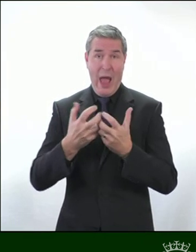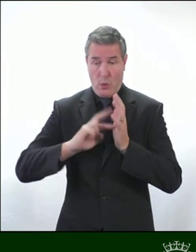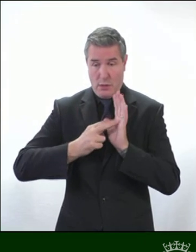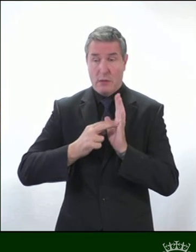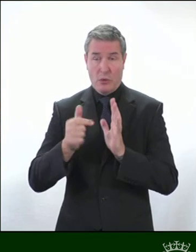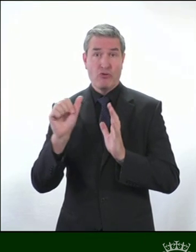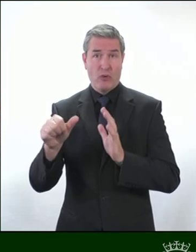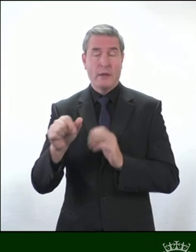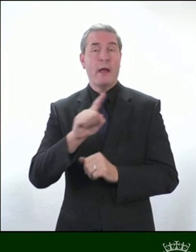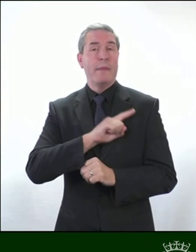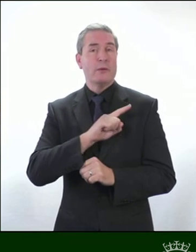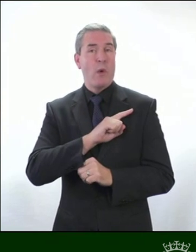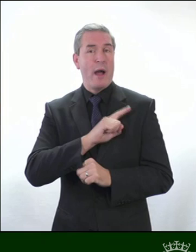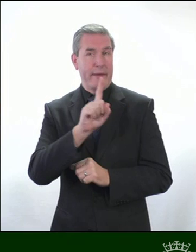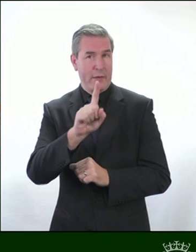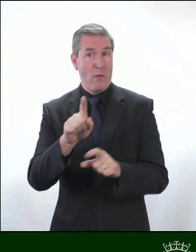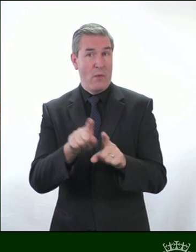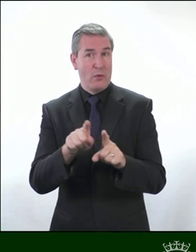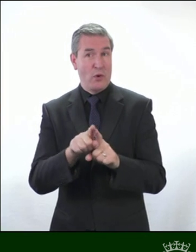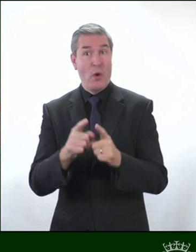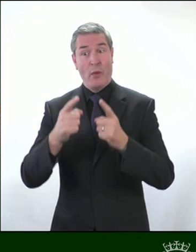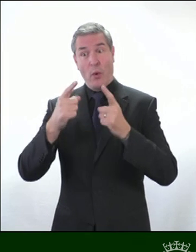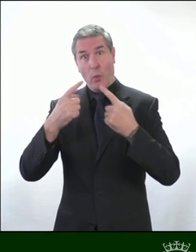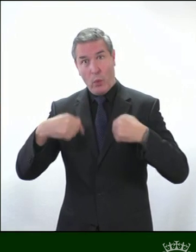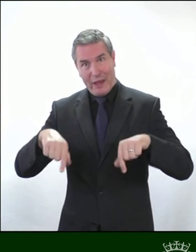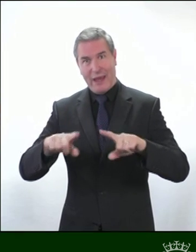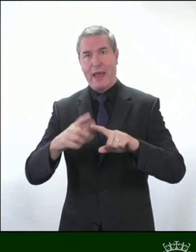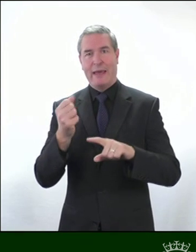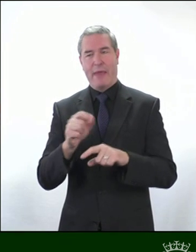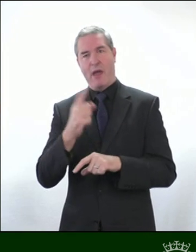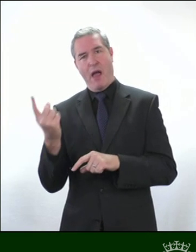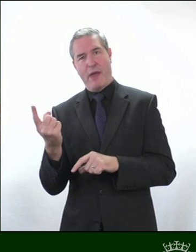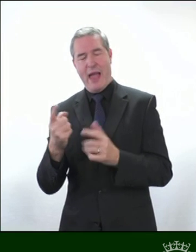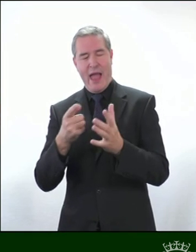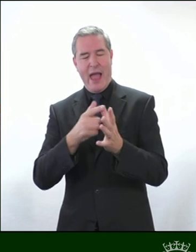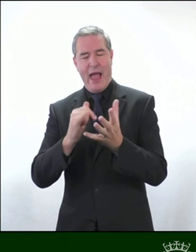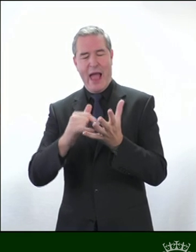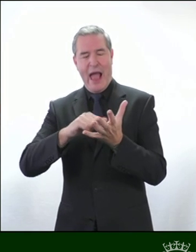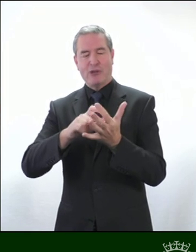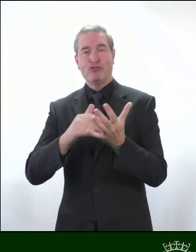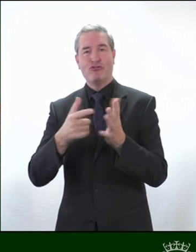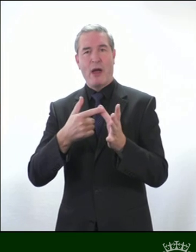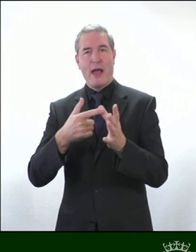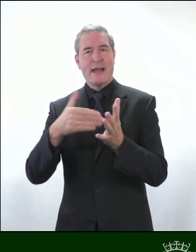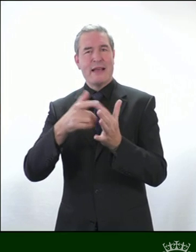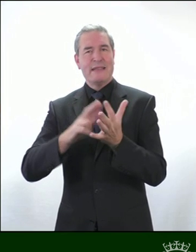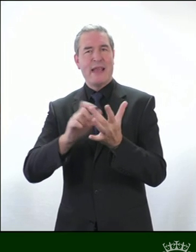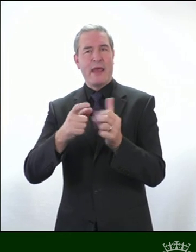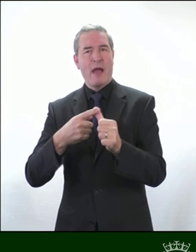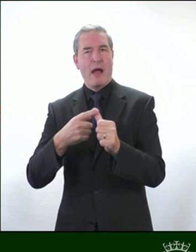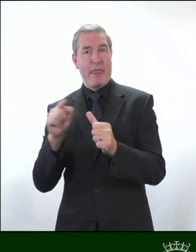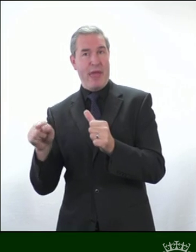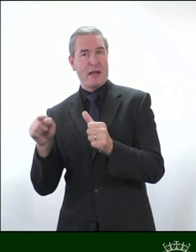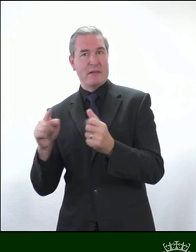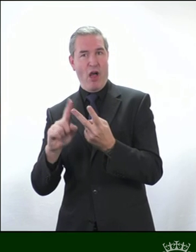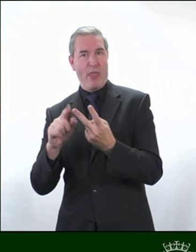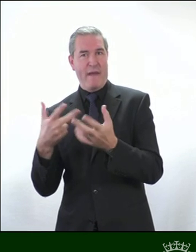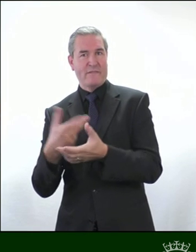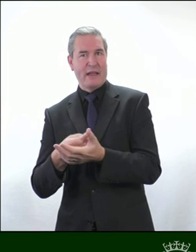That is why it is also important that we get the AstraZeneca vaccine, which we hope will also come on stream.